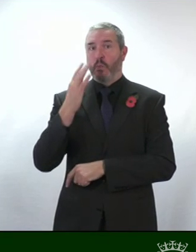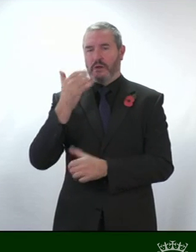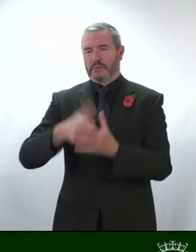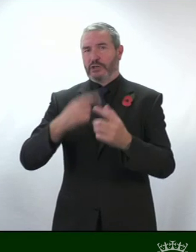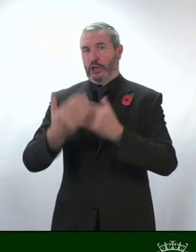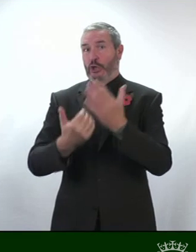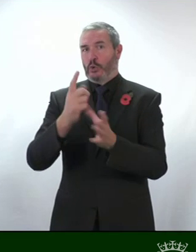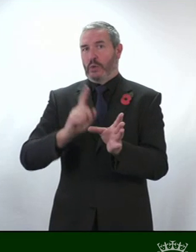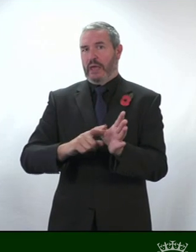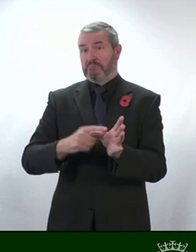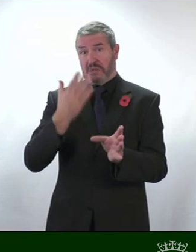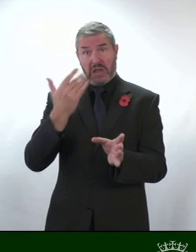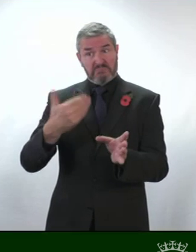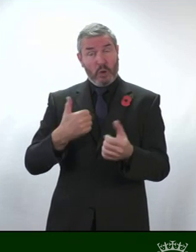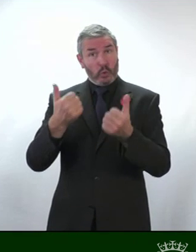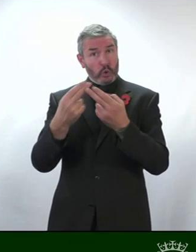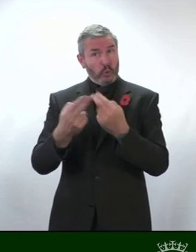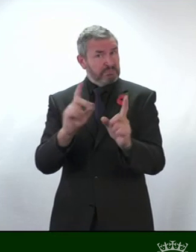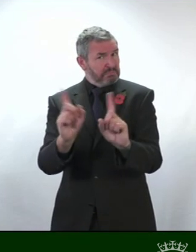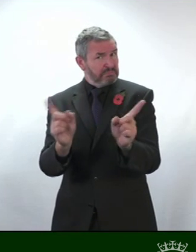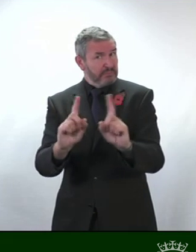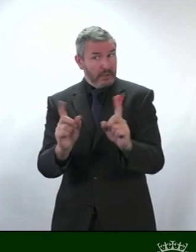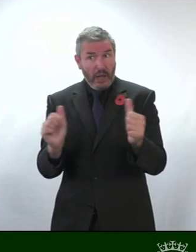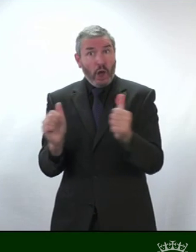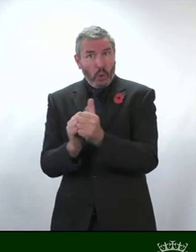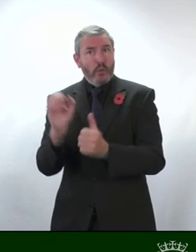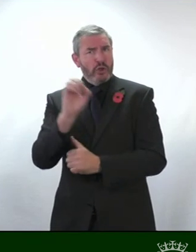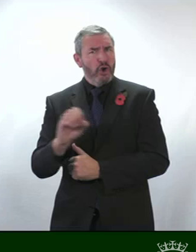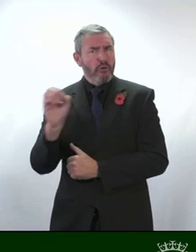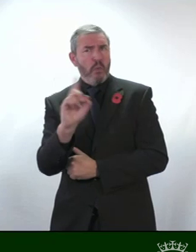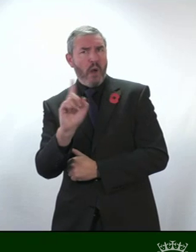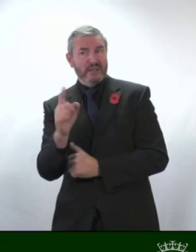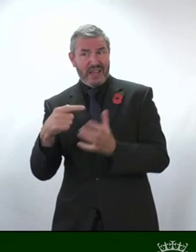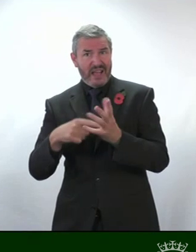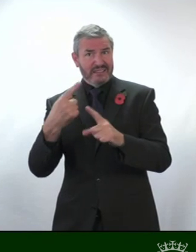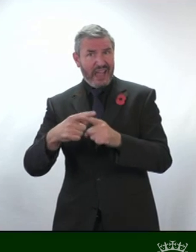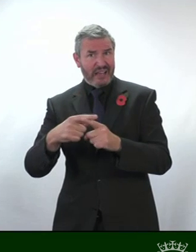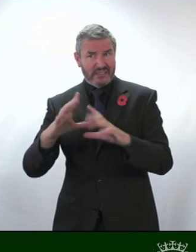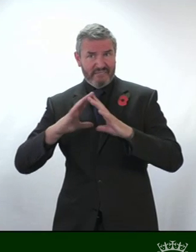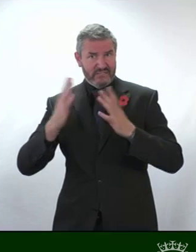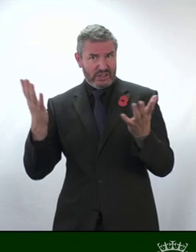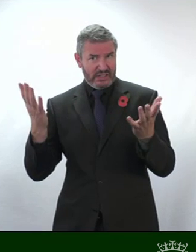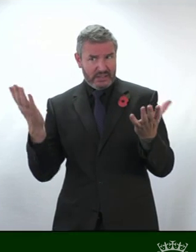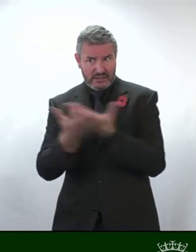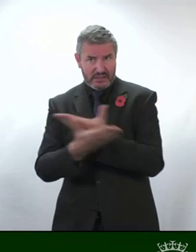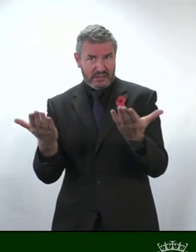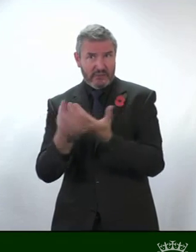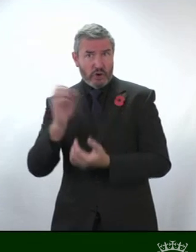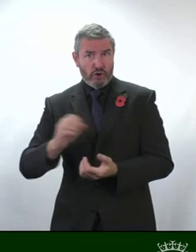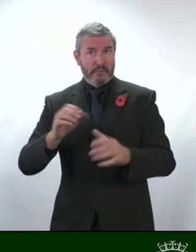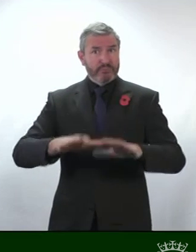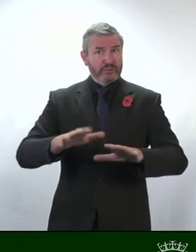Can the Prime Minister provide good news about concluding a deal with the EU to the sector, its workers and their families?